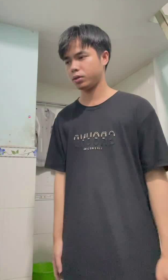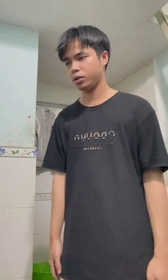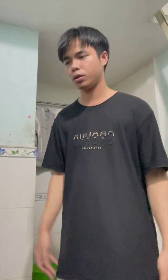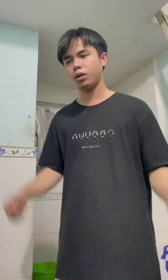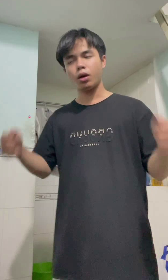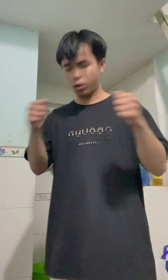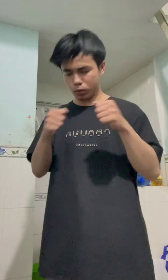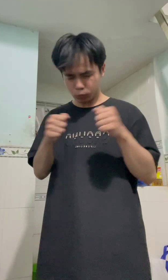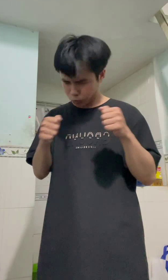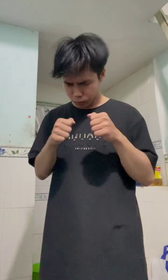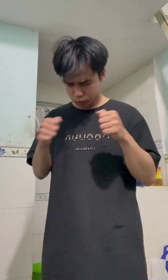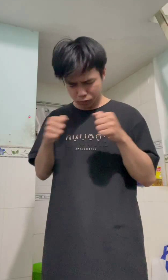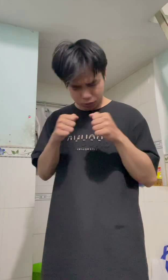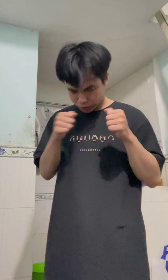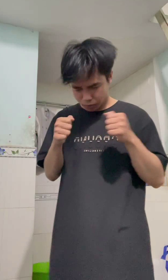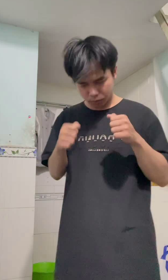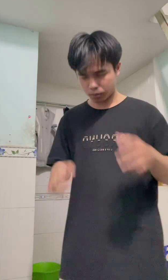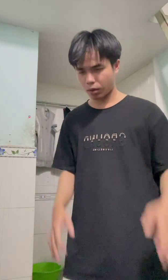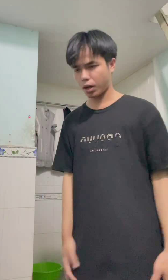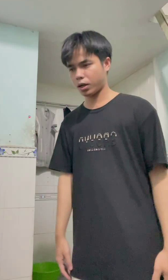lanh